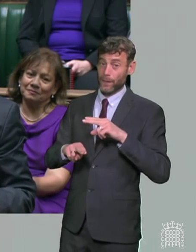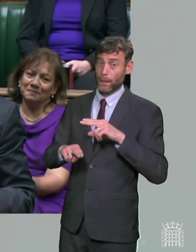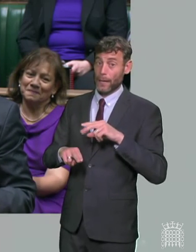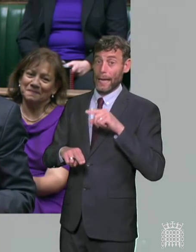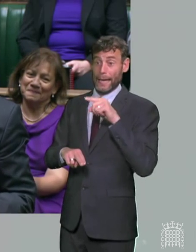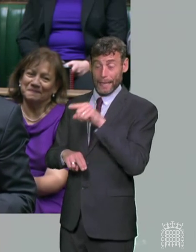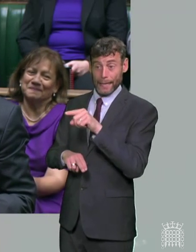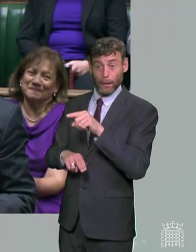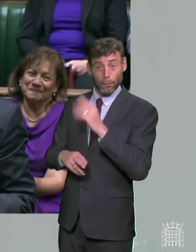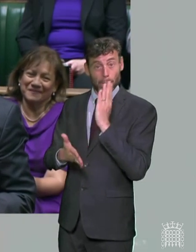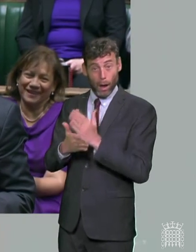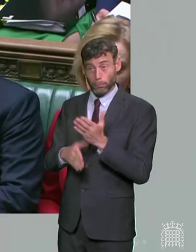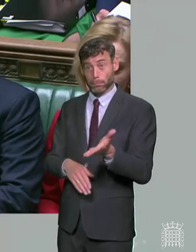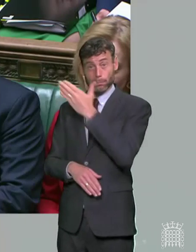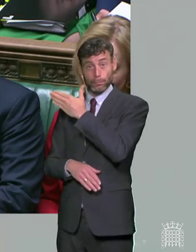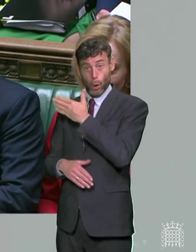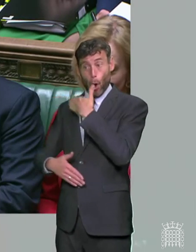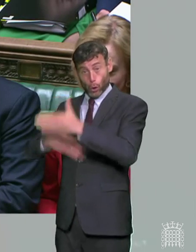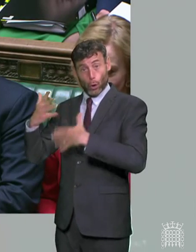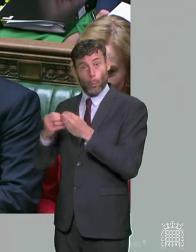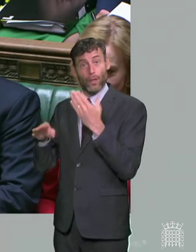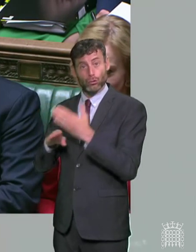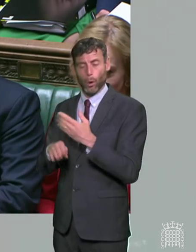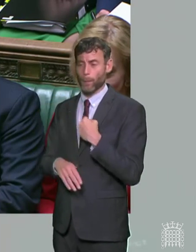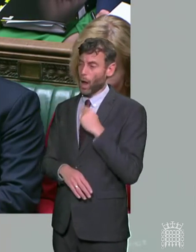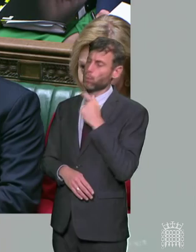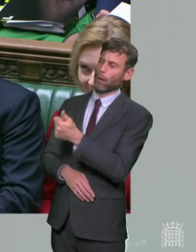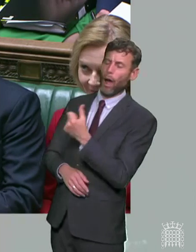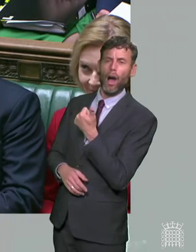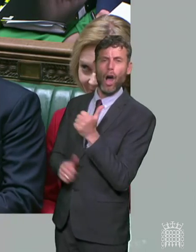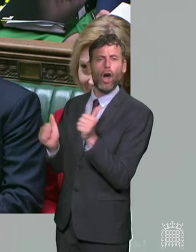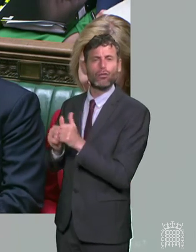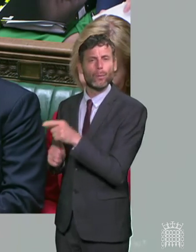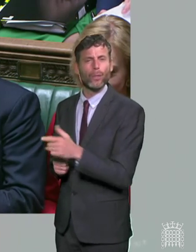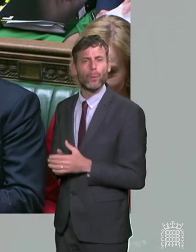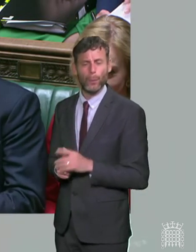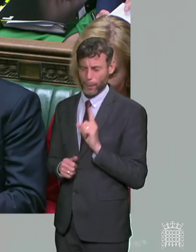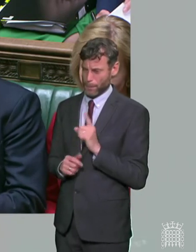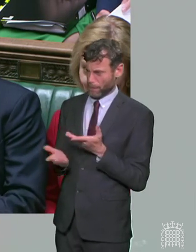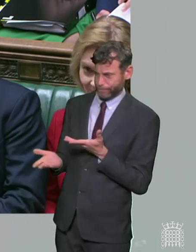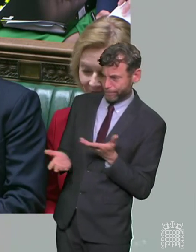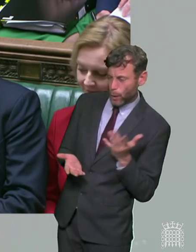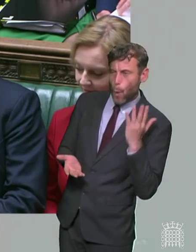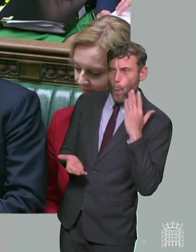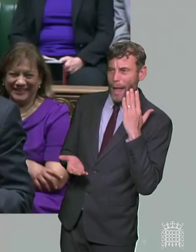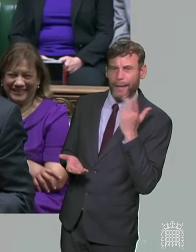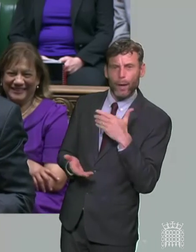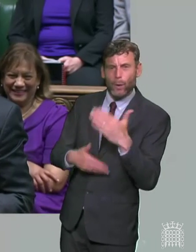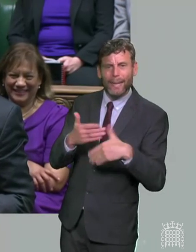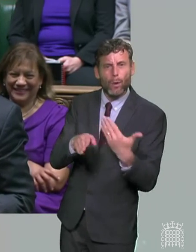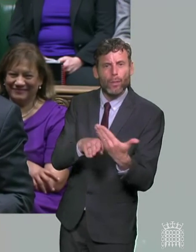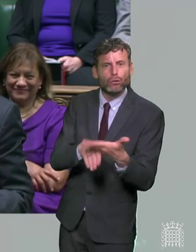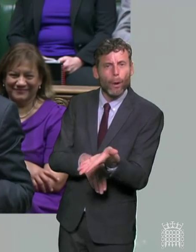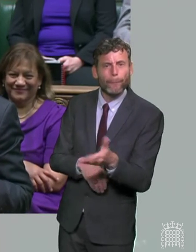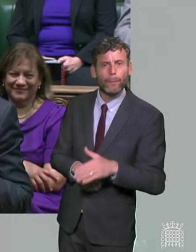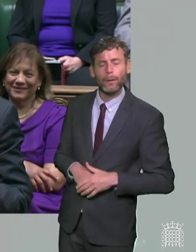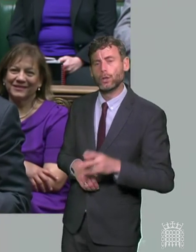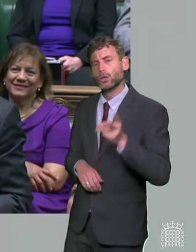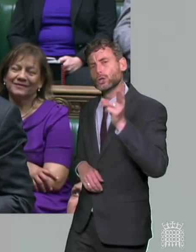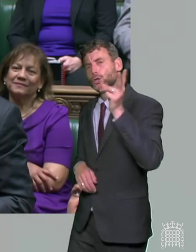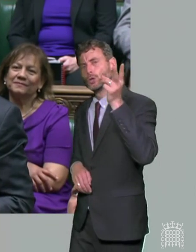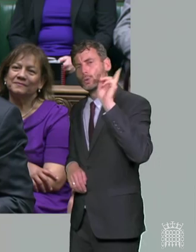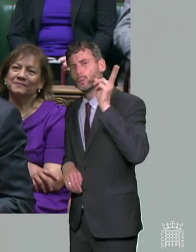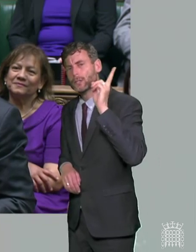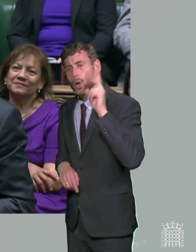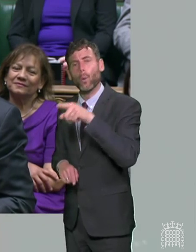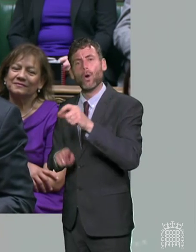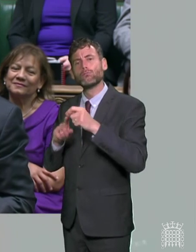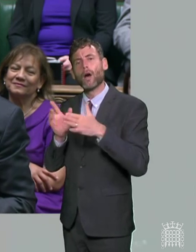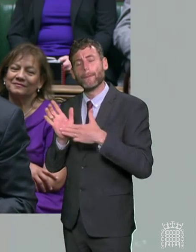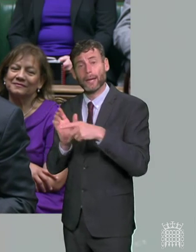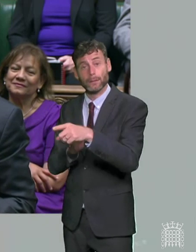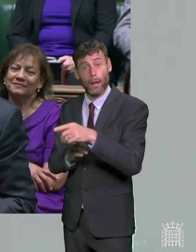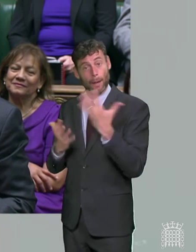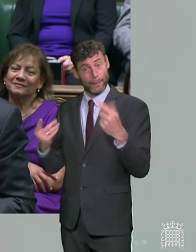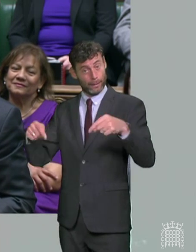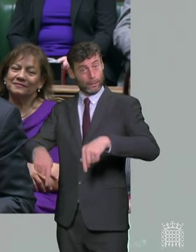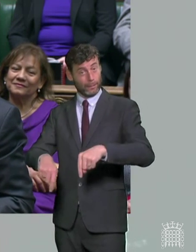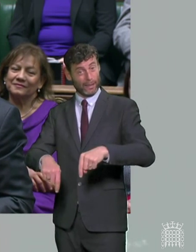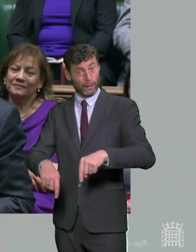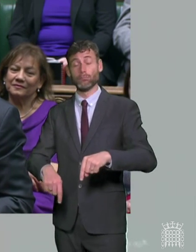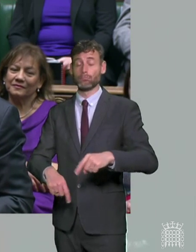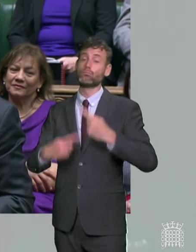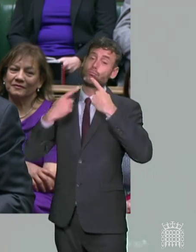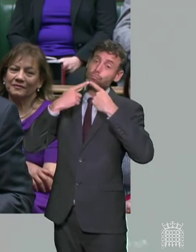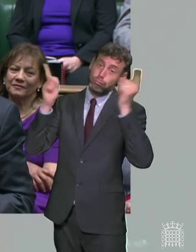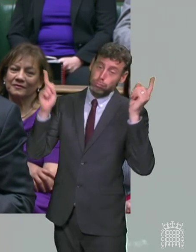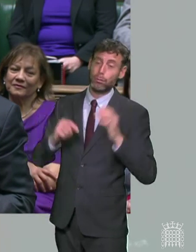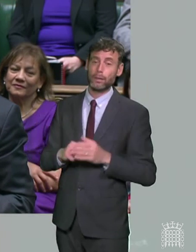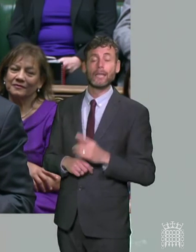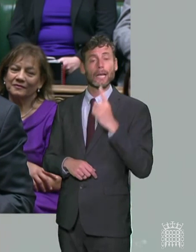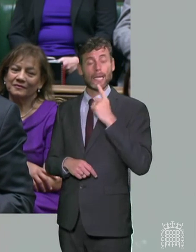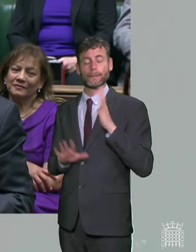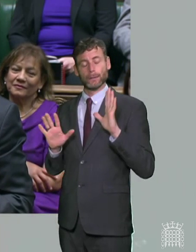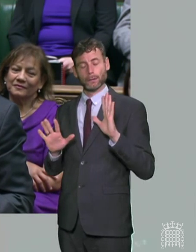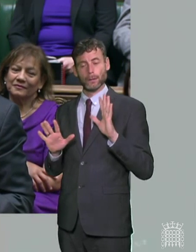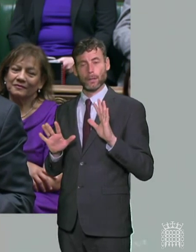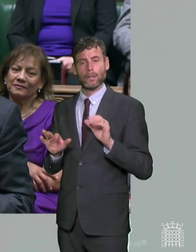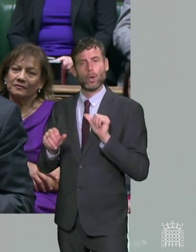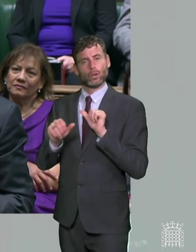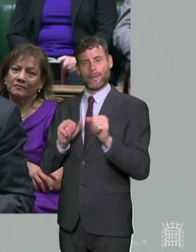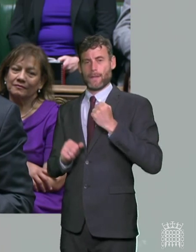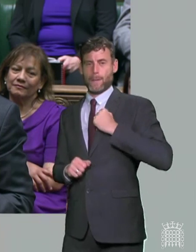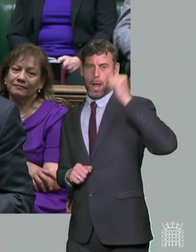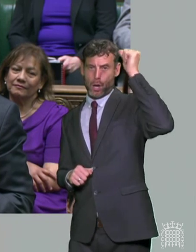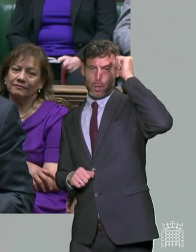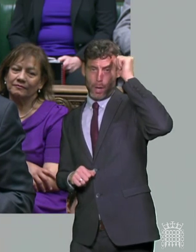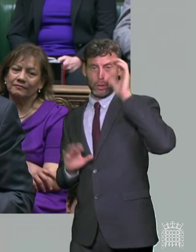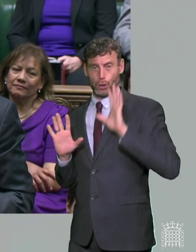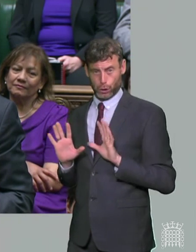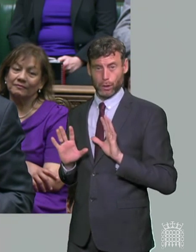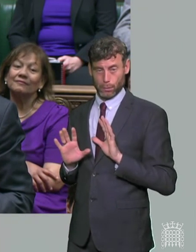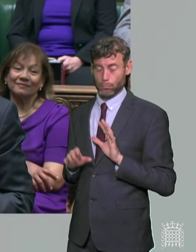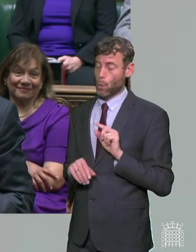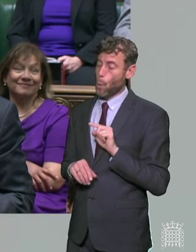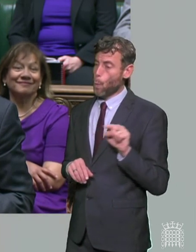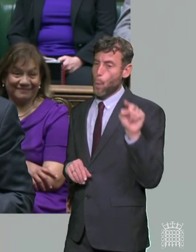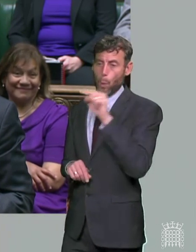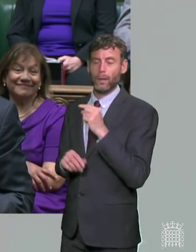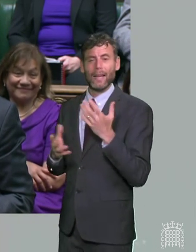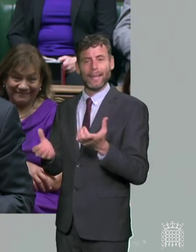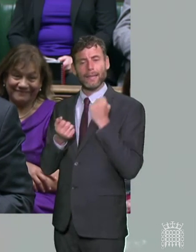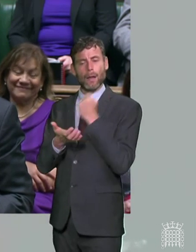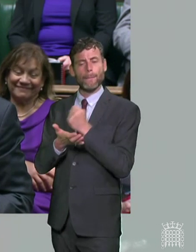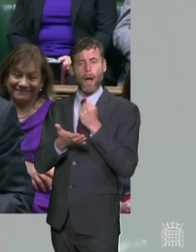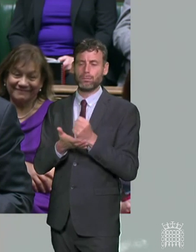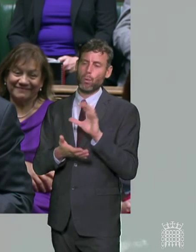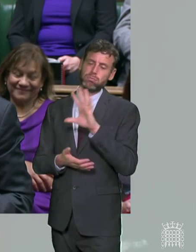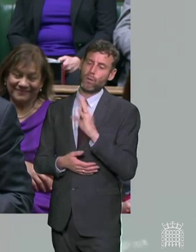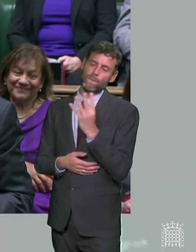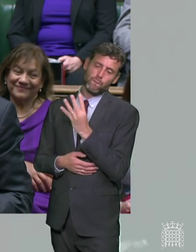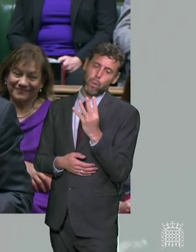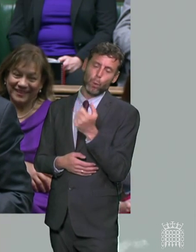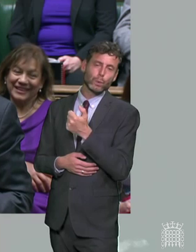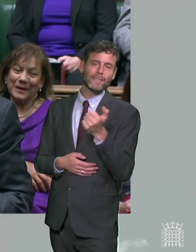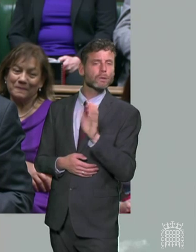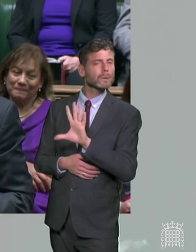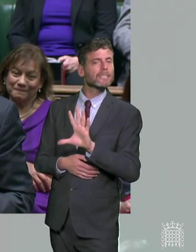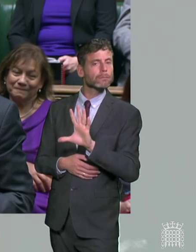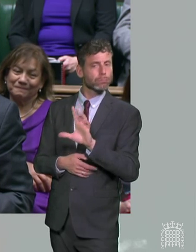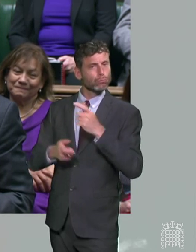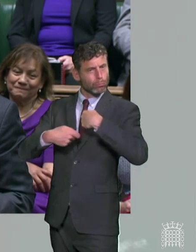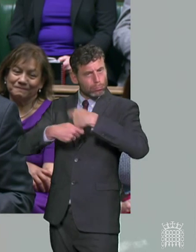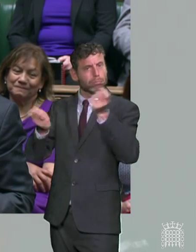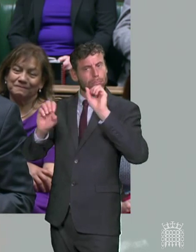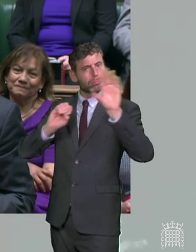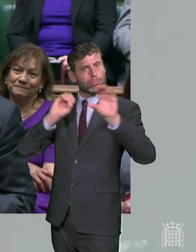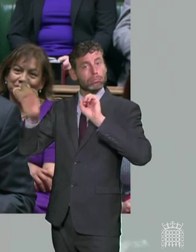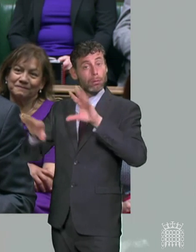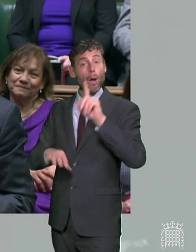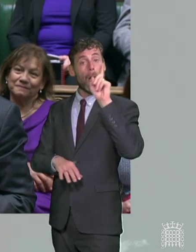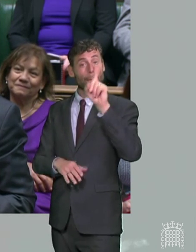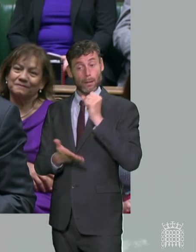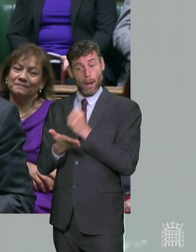Two weeks ago, the Prime Minister told the House: “To the best of my knowledge, everybody is getting their passport within four to six weeks .”—However, the Passport